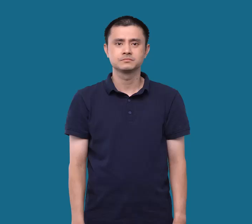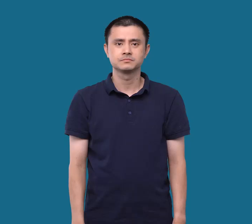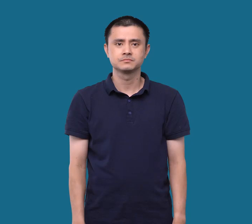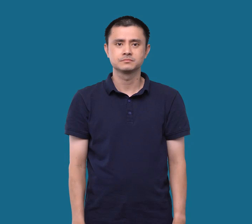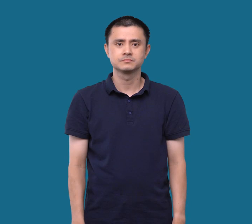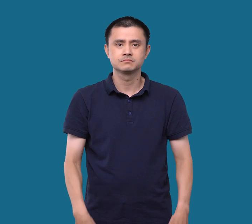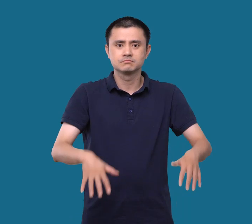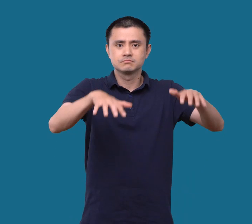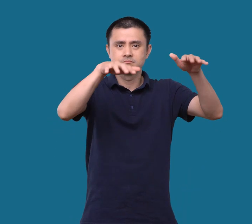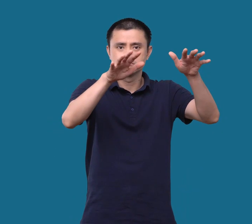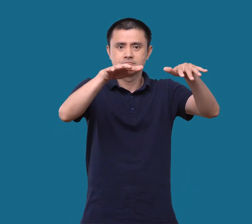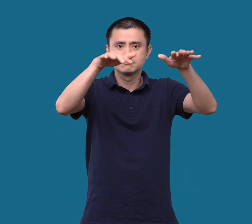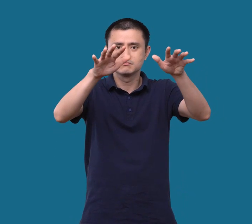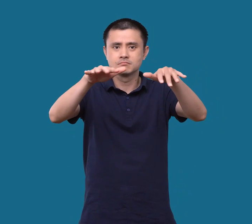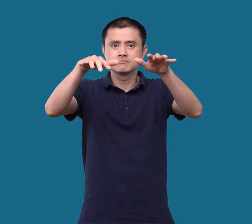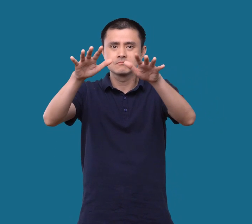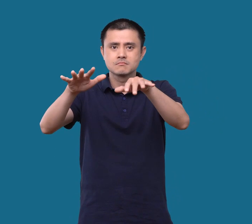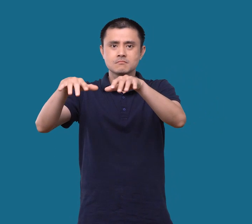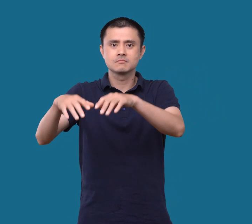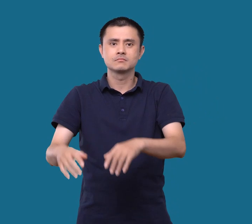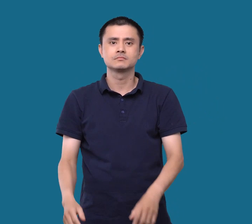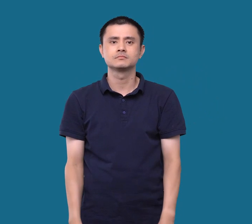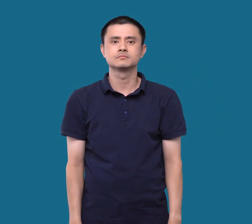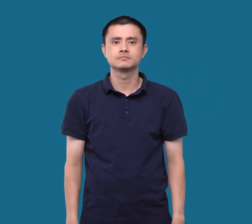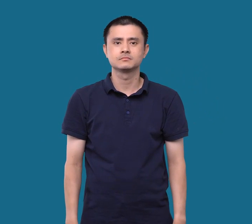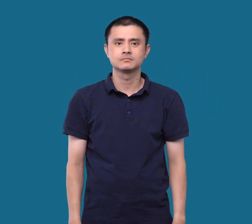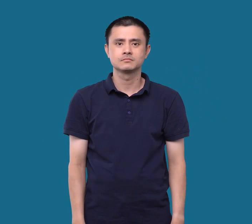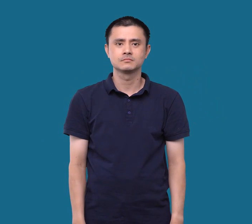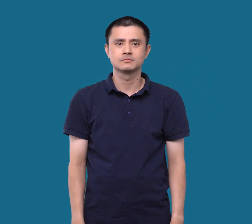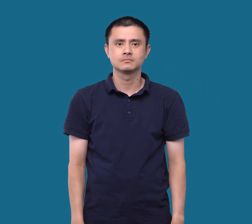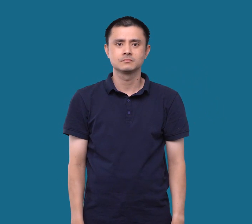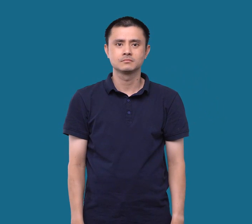lơ lửng